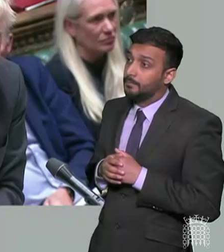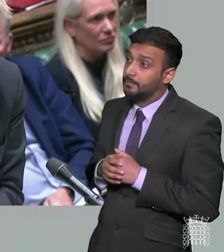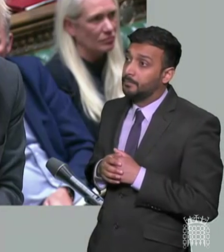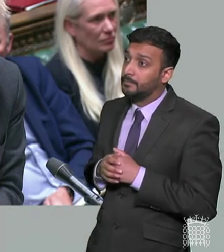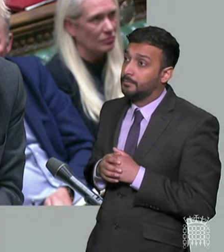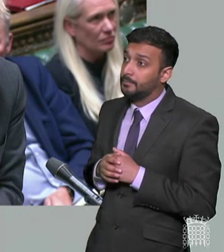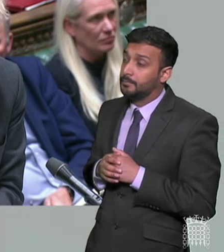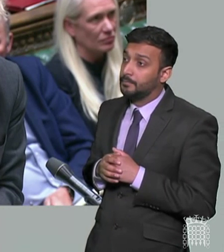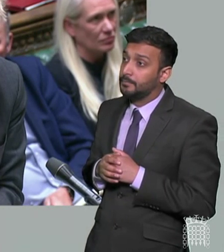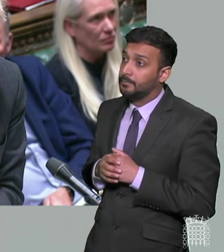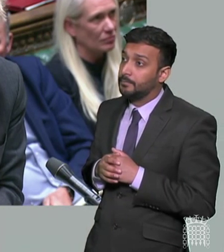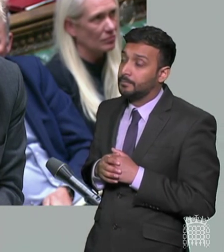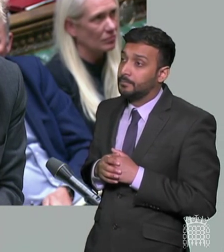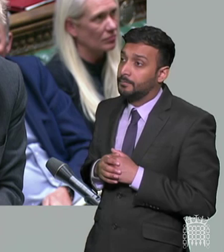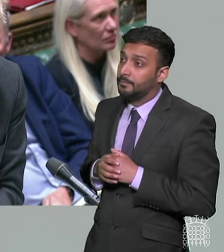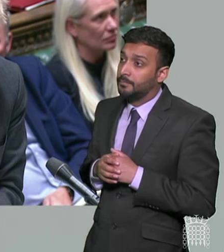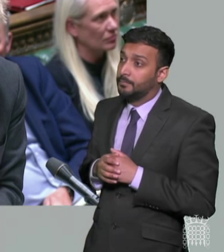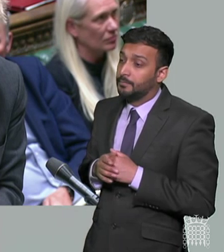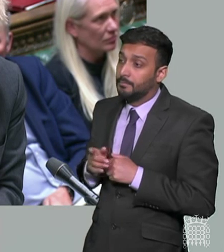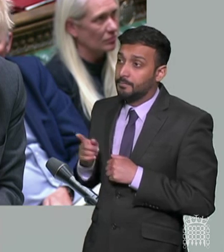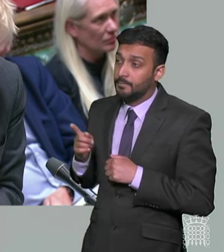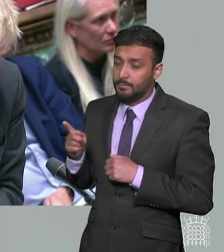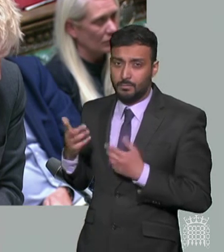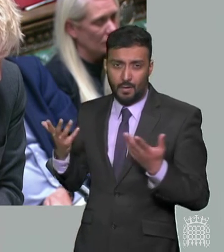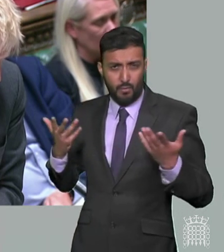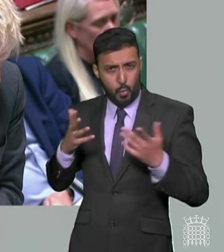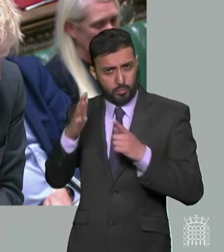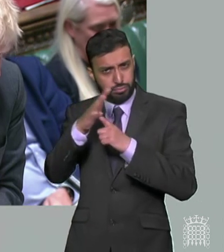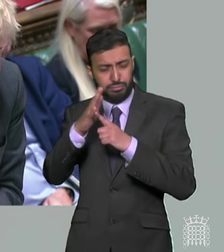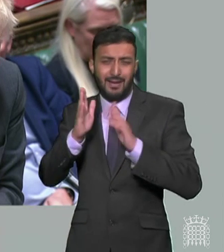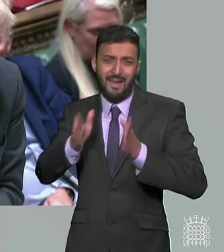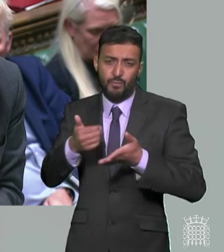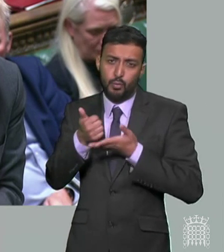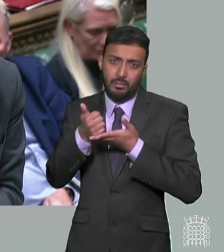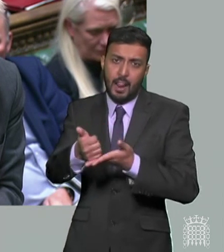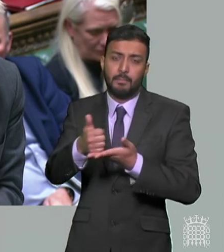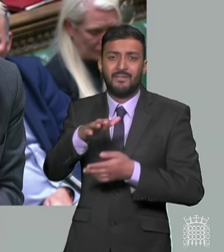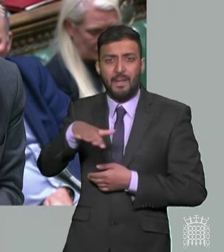Of course it is important to do everything we can to help families in a tough time.